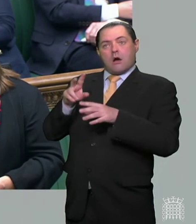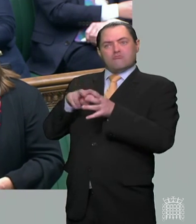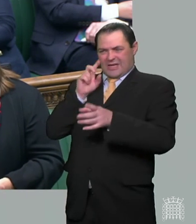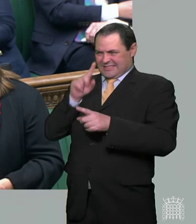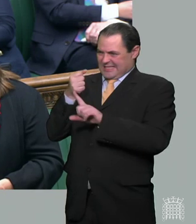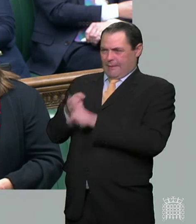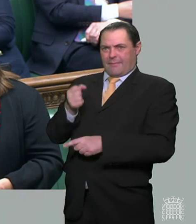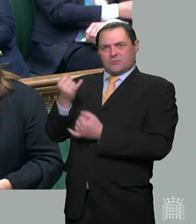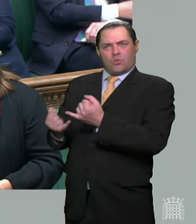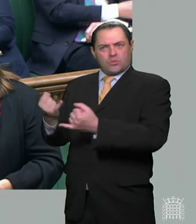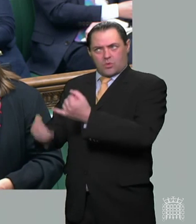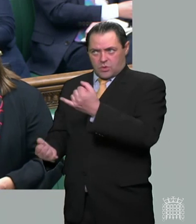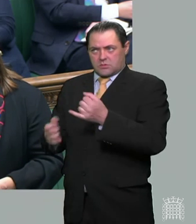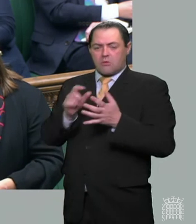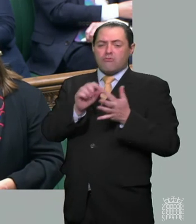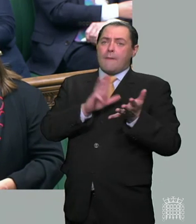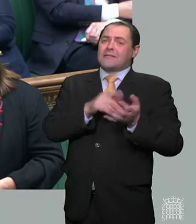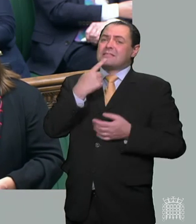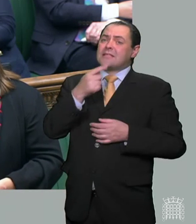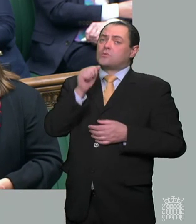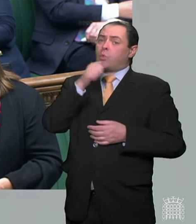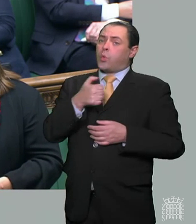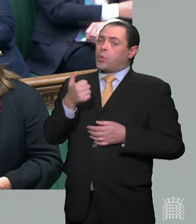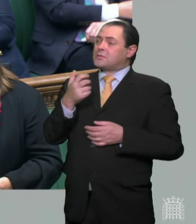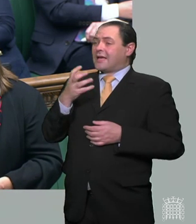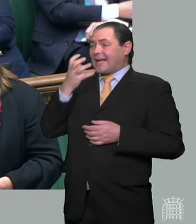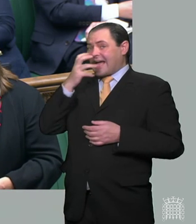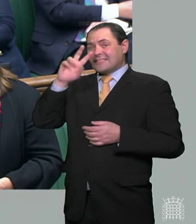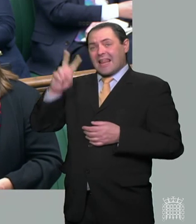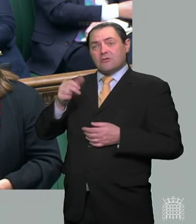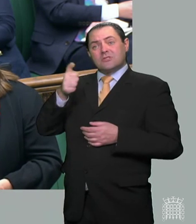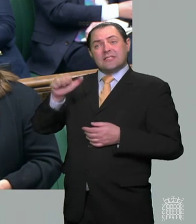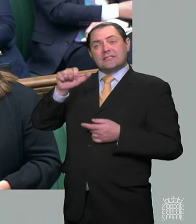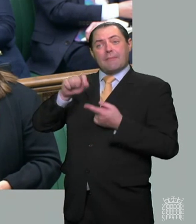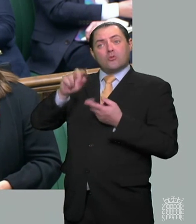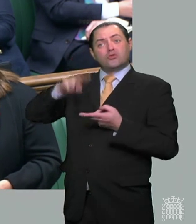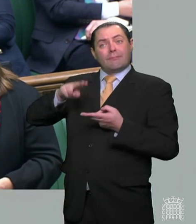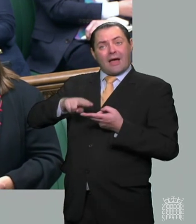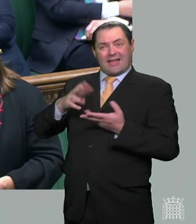The Prime Minister promised that he would make energy bills more than £60 per household cheaper after Brexit.